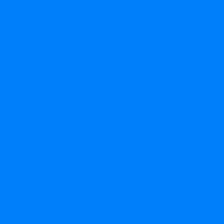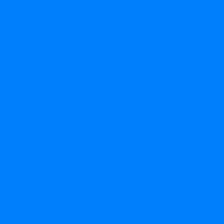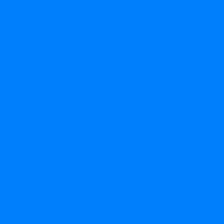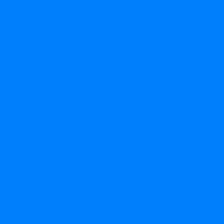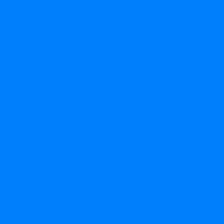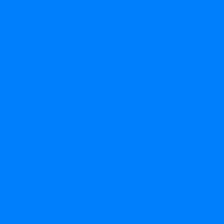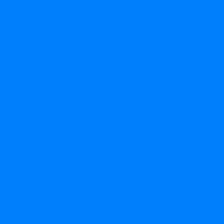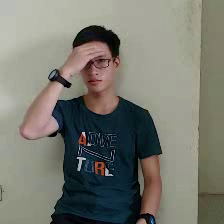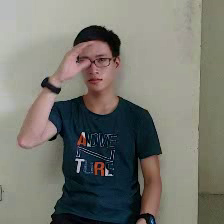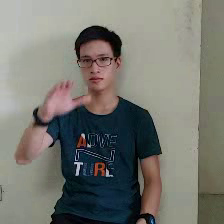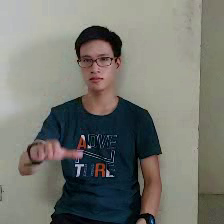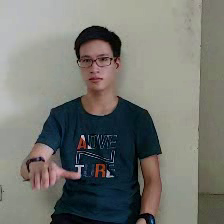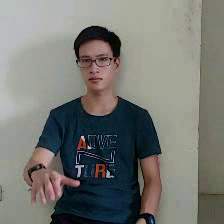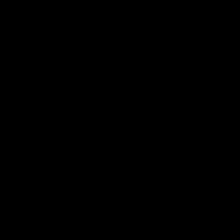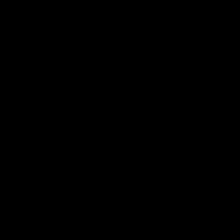Áp dụng